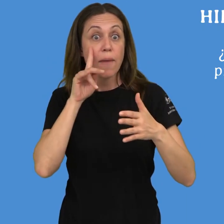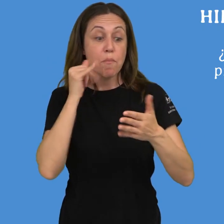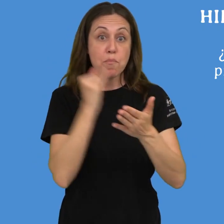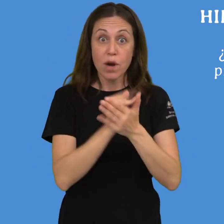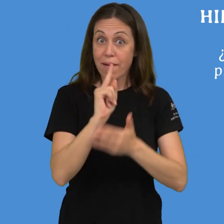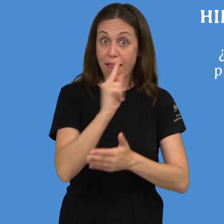probar